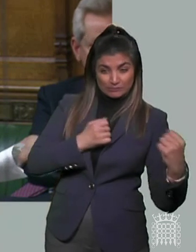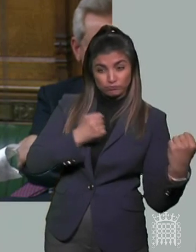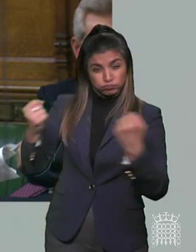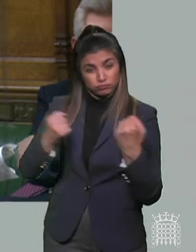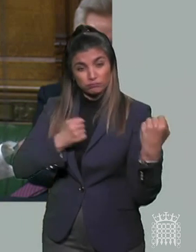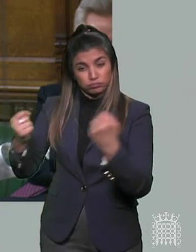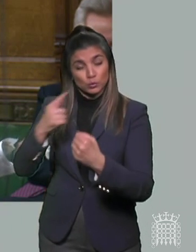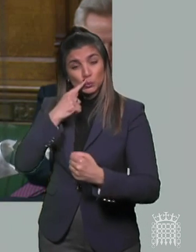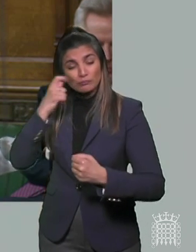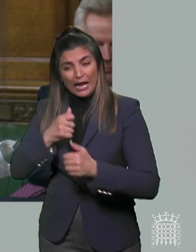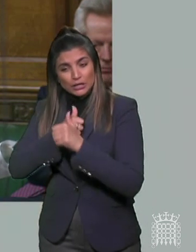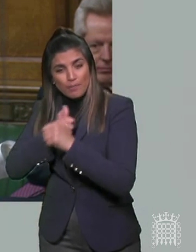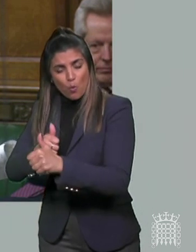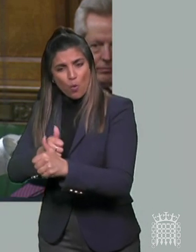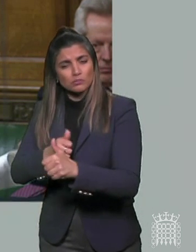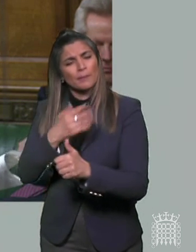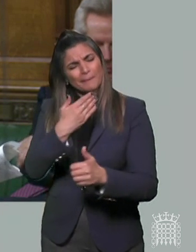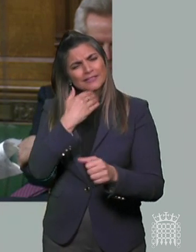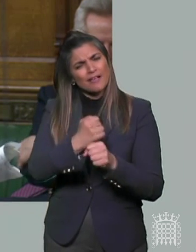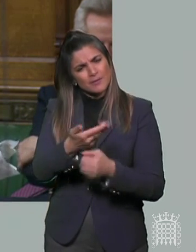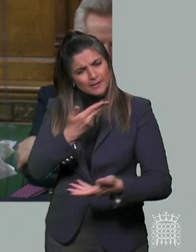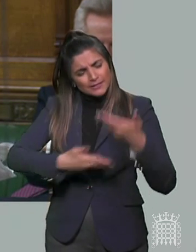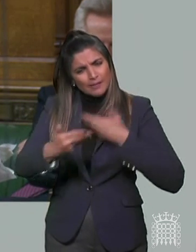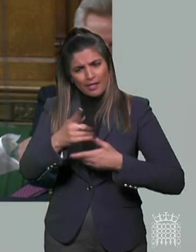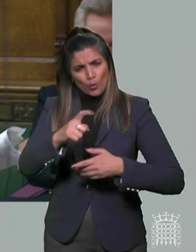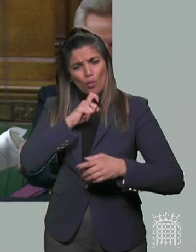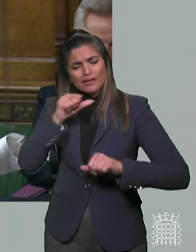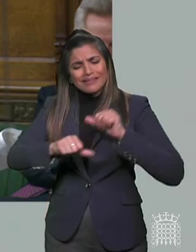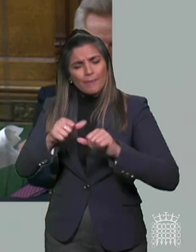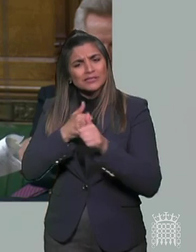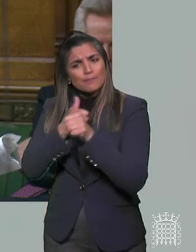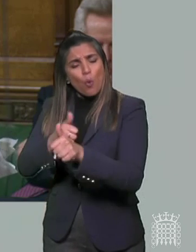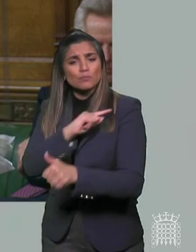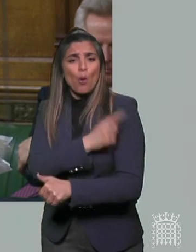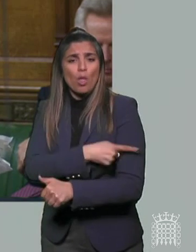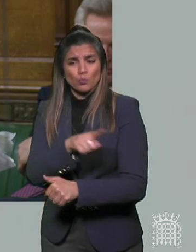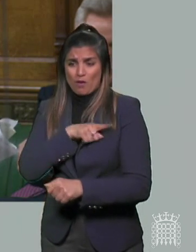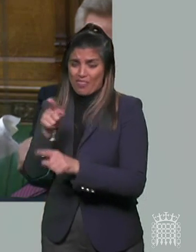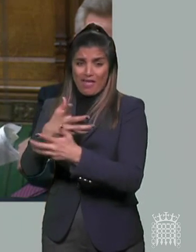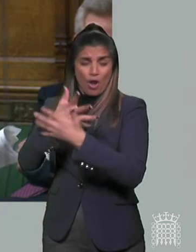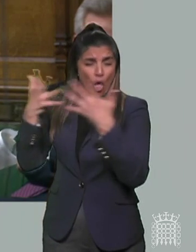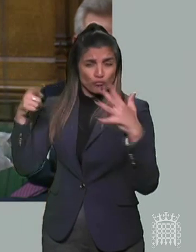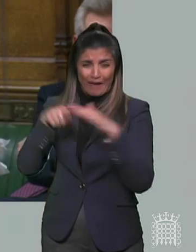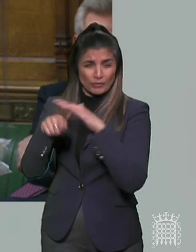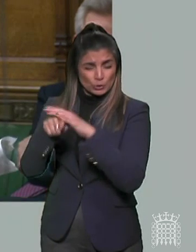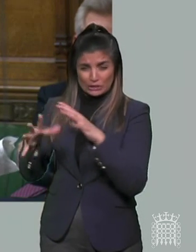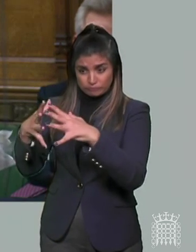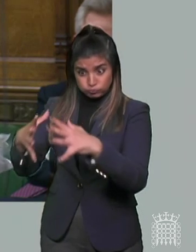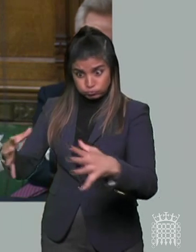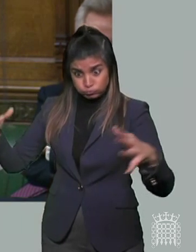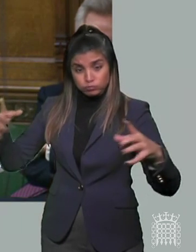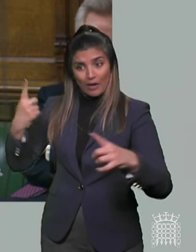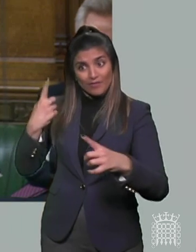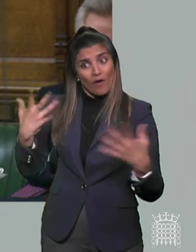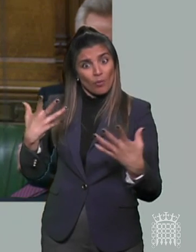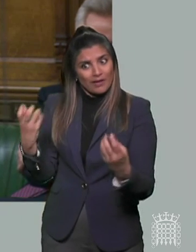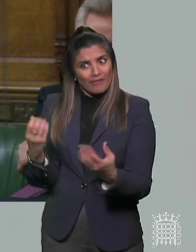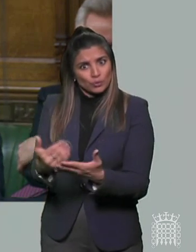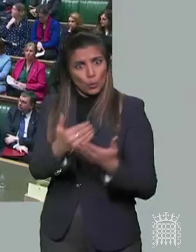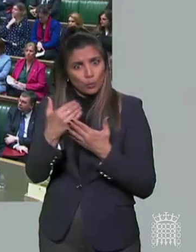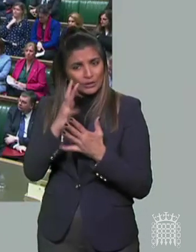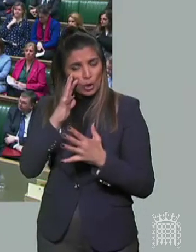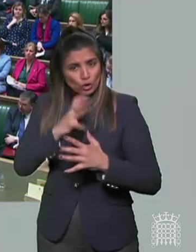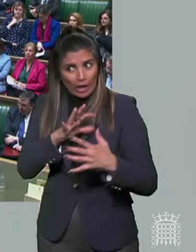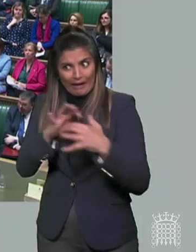Will the Deputy Prime Minister outline the steps the Government are taking to support our close ally, Poland, as it takes unprecedented numbers of refugees while, of course, it has its own security concerns in relation to Russia?